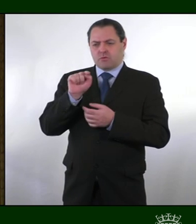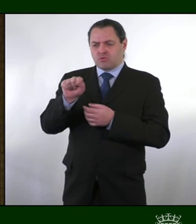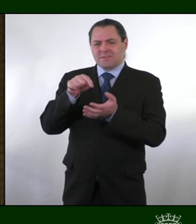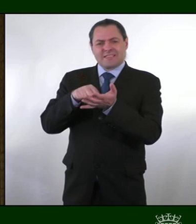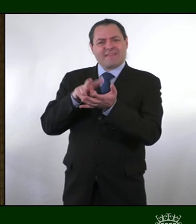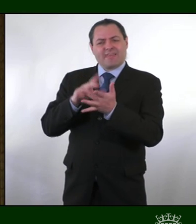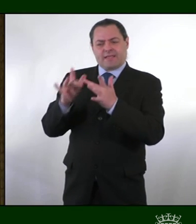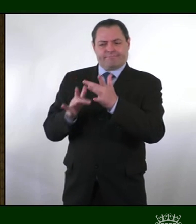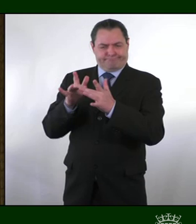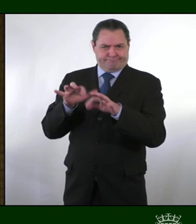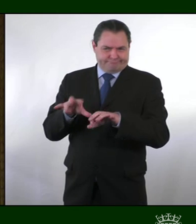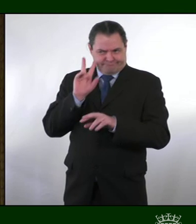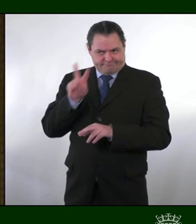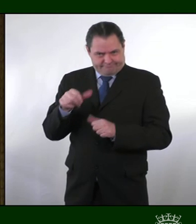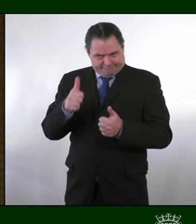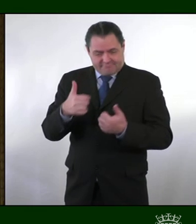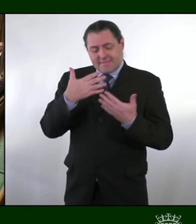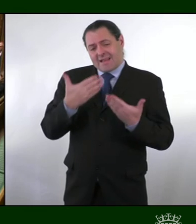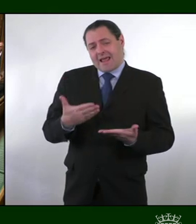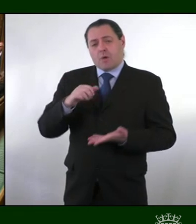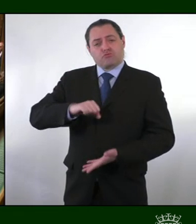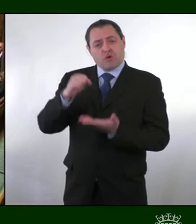tv.12:45:00